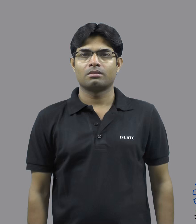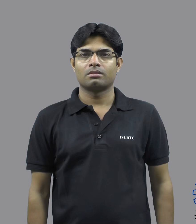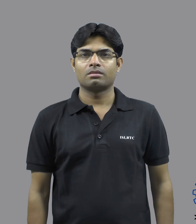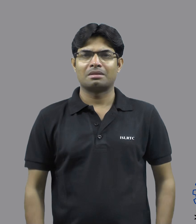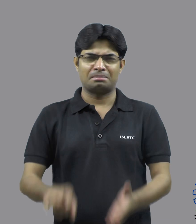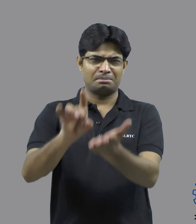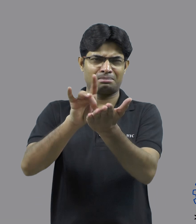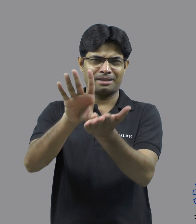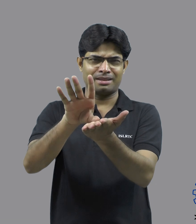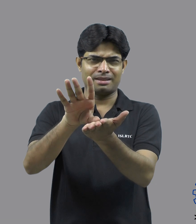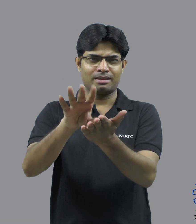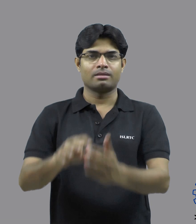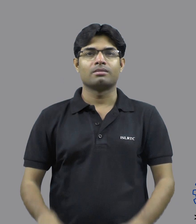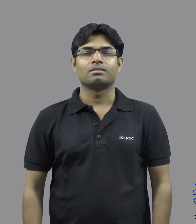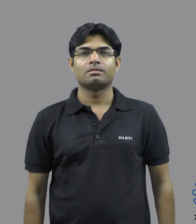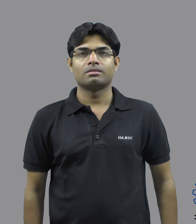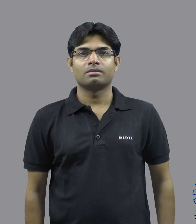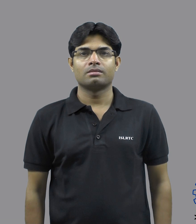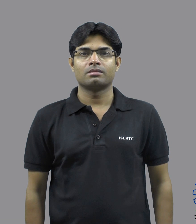Remove Delete